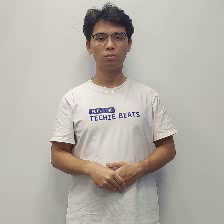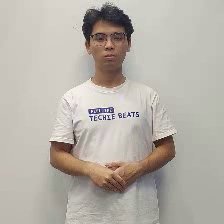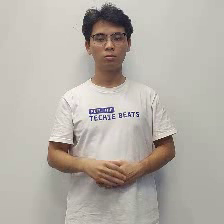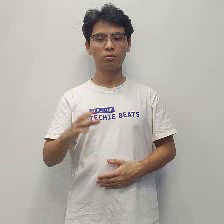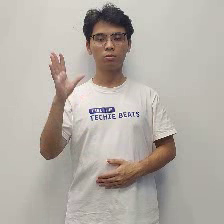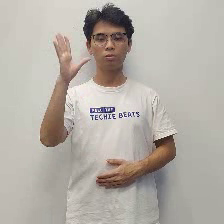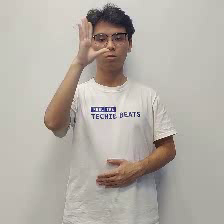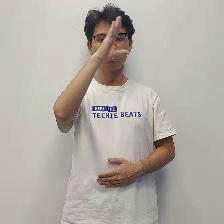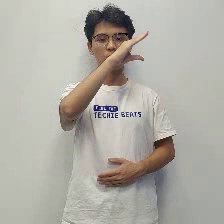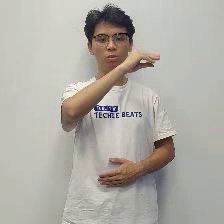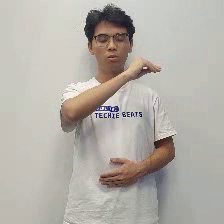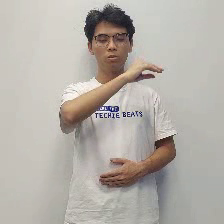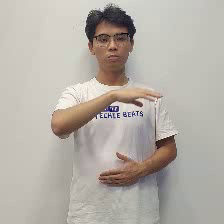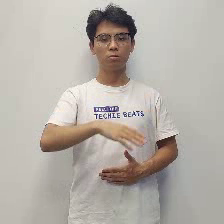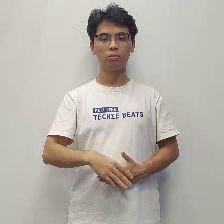Tối